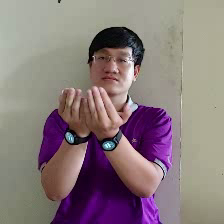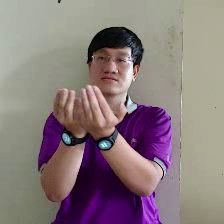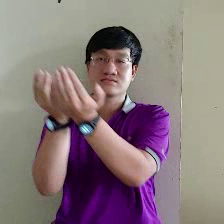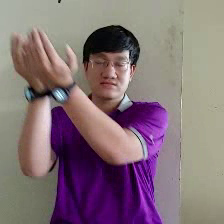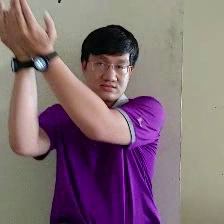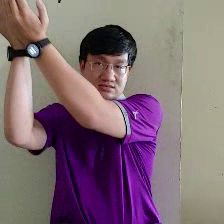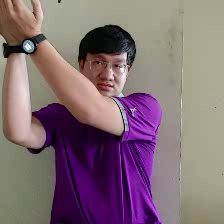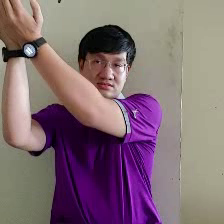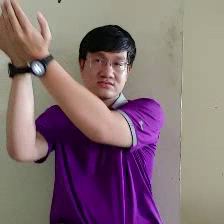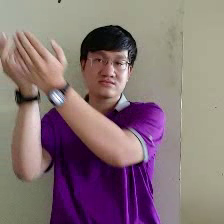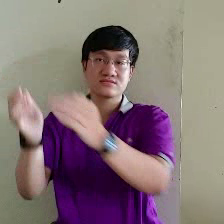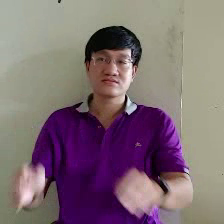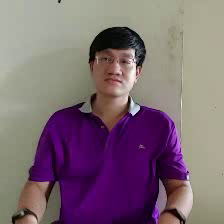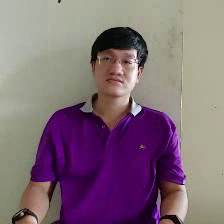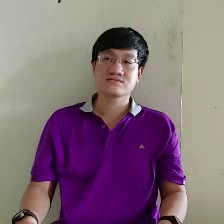Biếu tặng